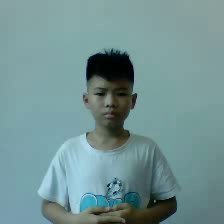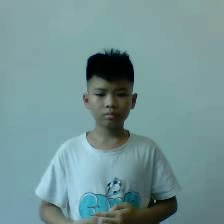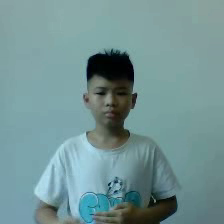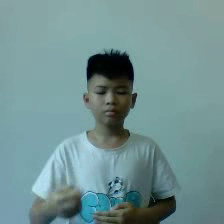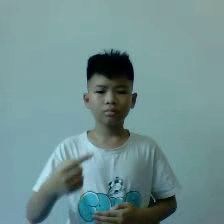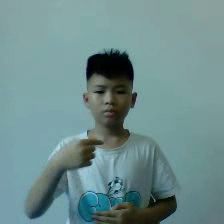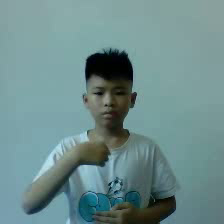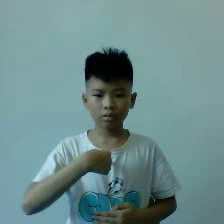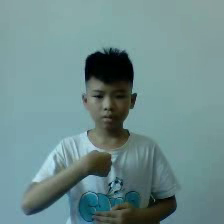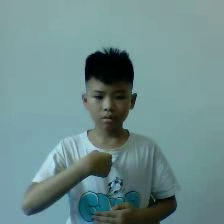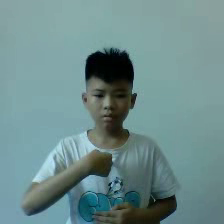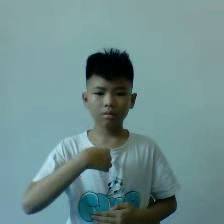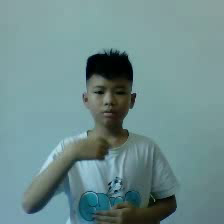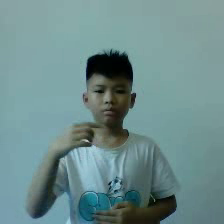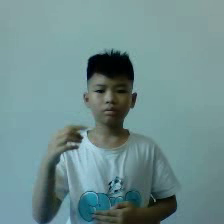Tôi